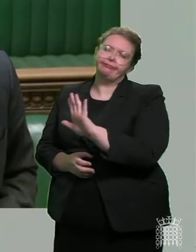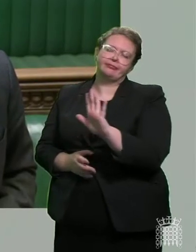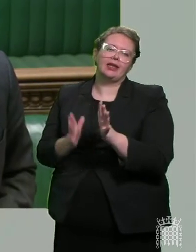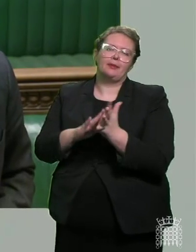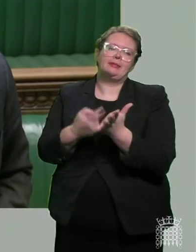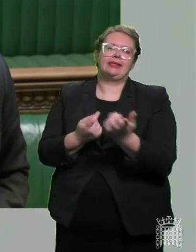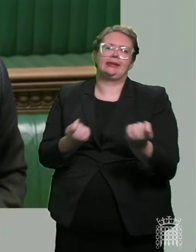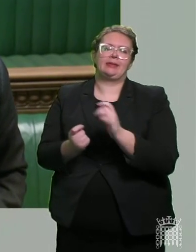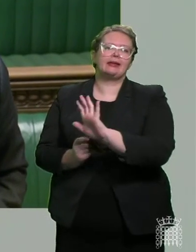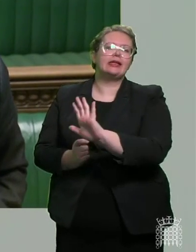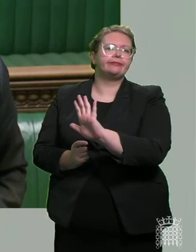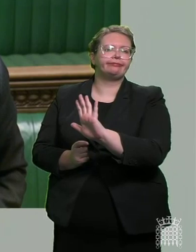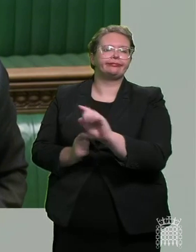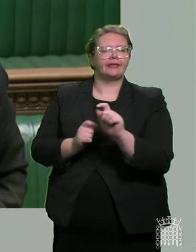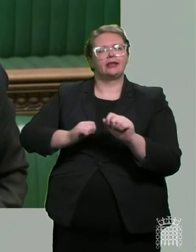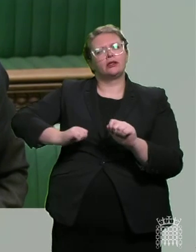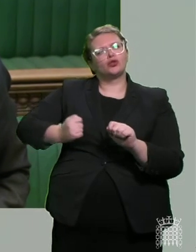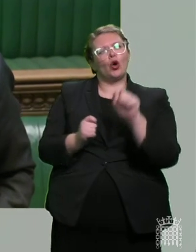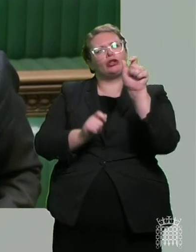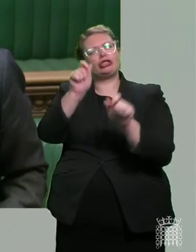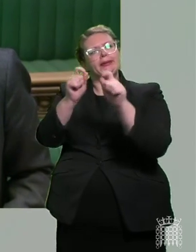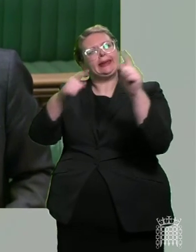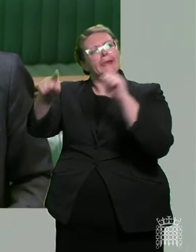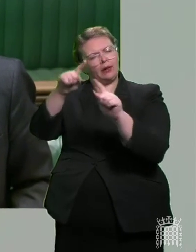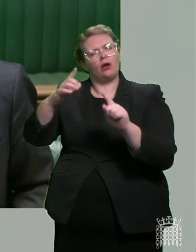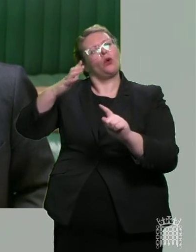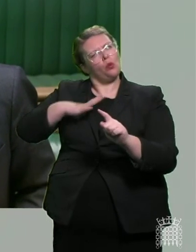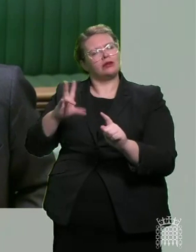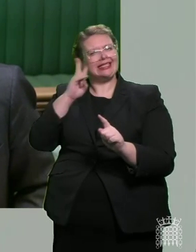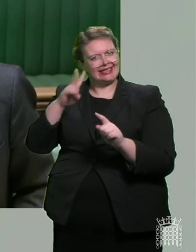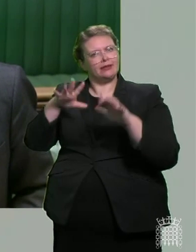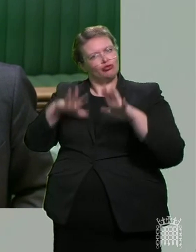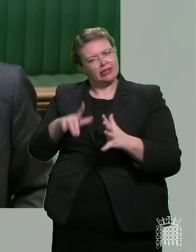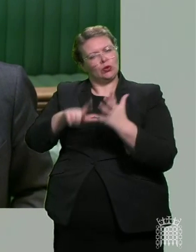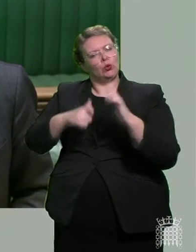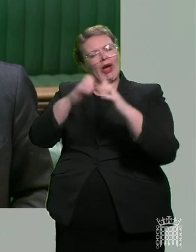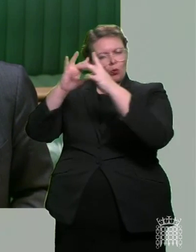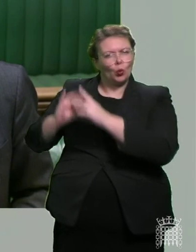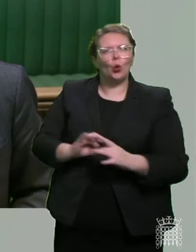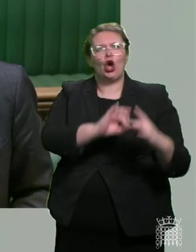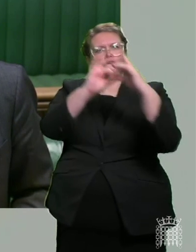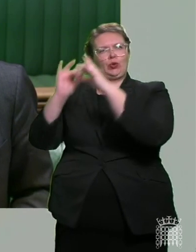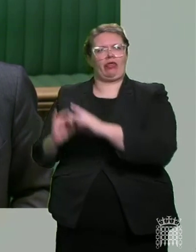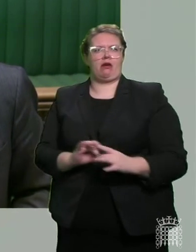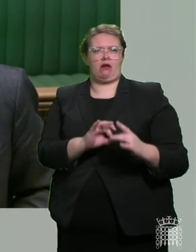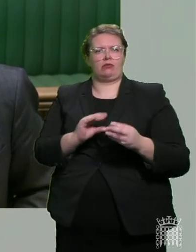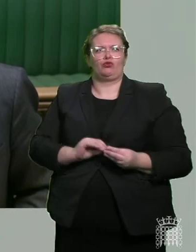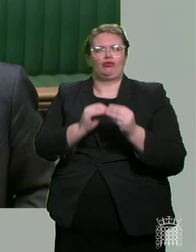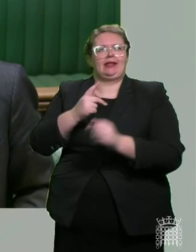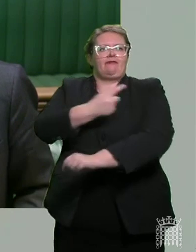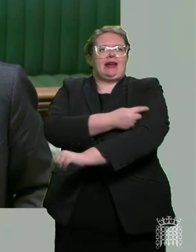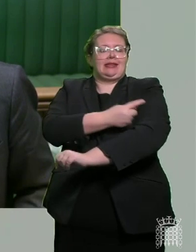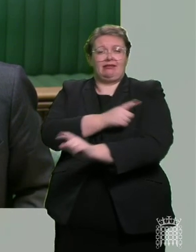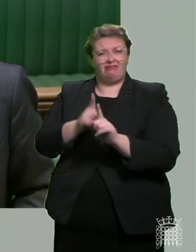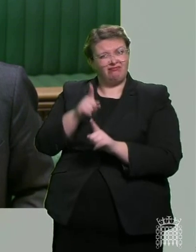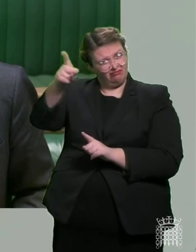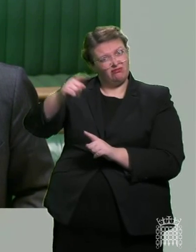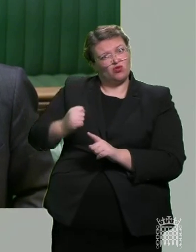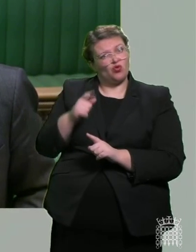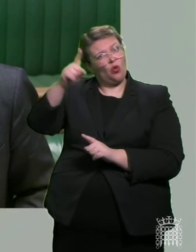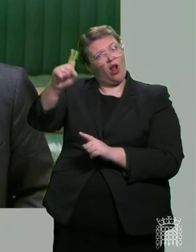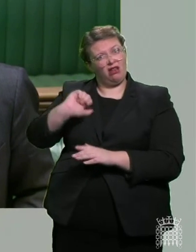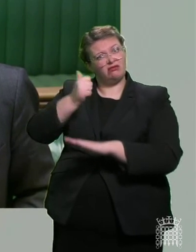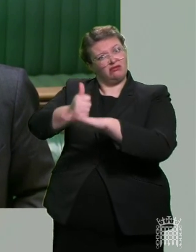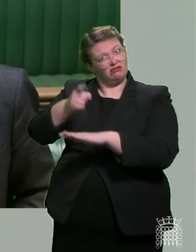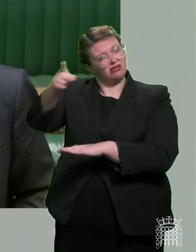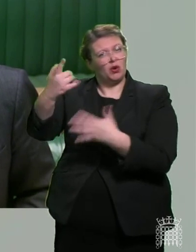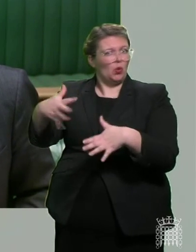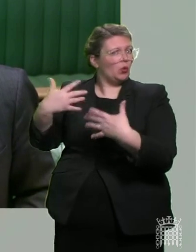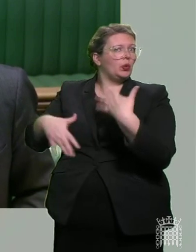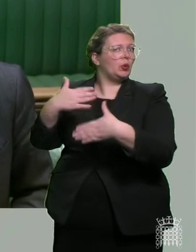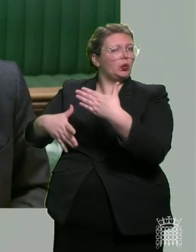We are determined that no leaseholder should have to pay for the unaffordable costs of fixing safety defects that they did not cause and are no fault of their own.